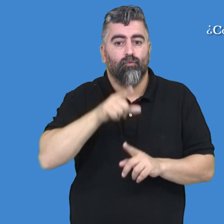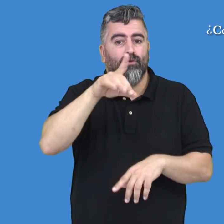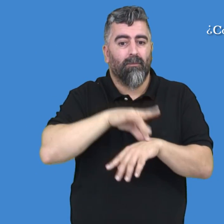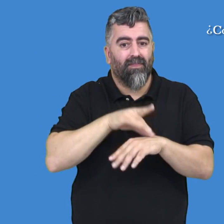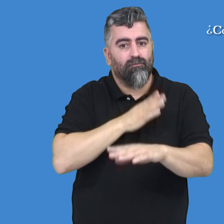enfermo